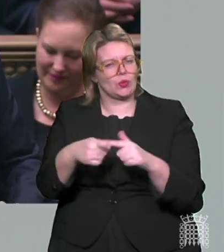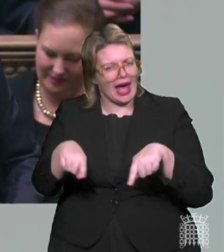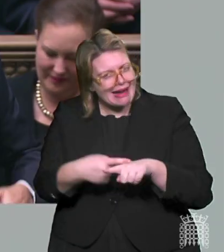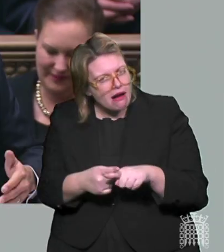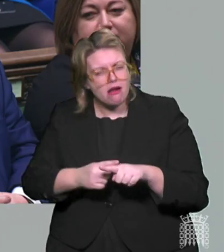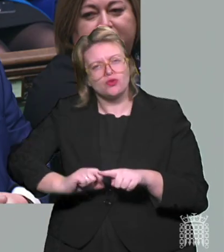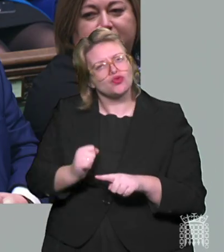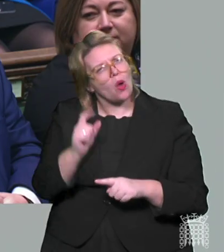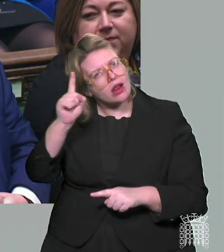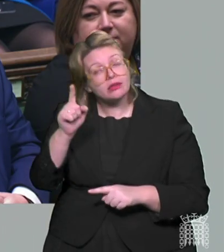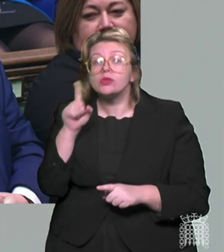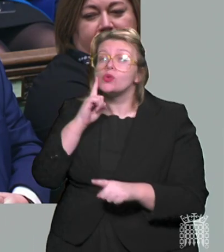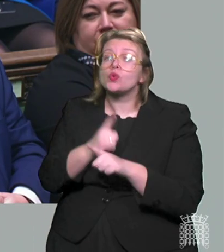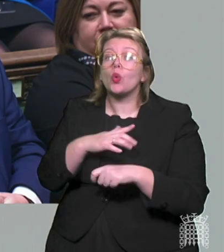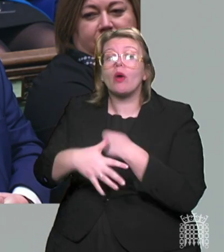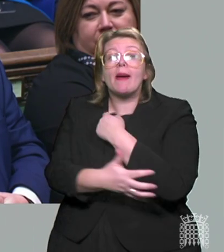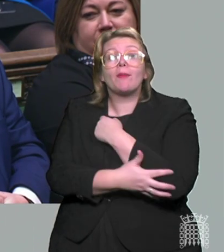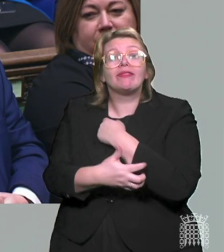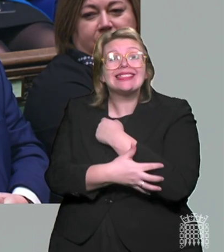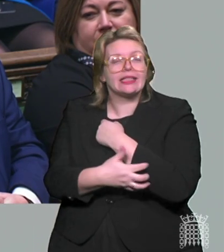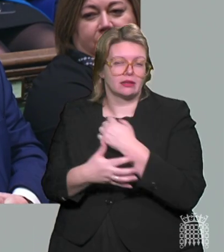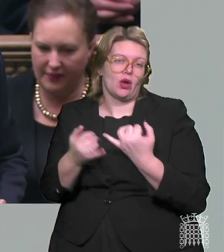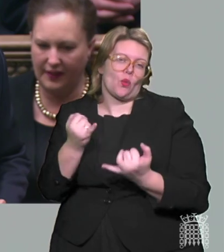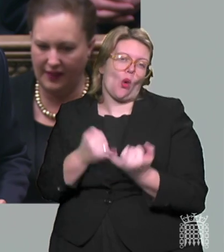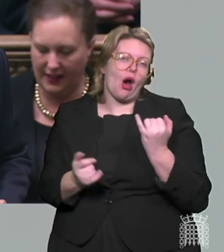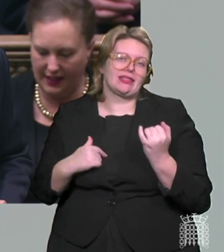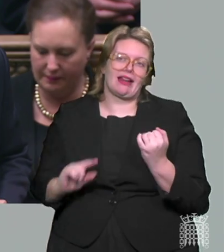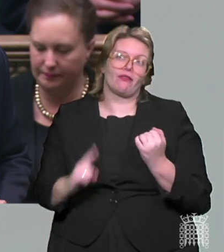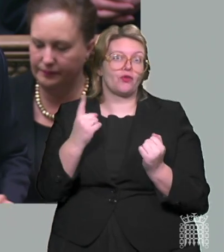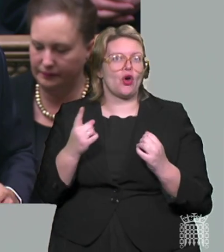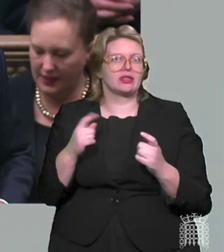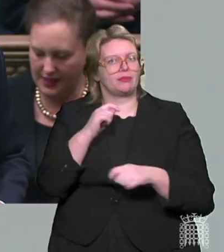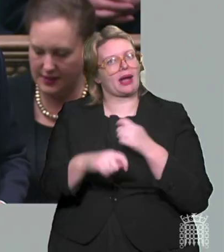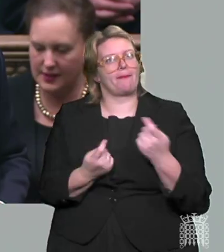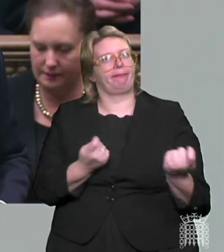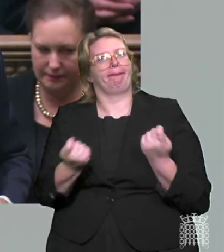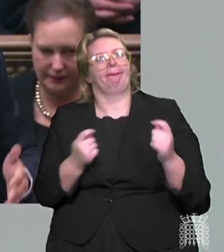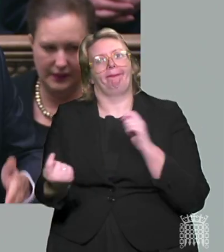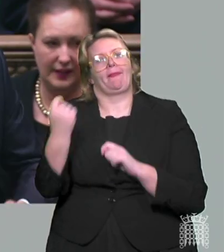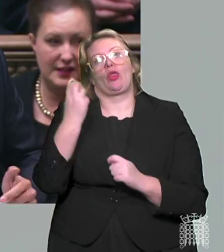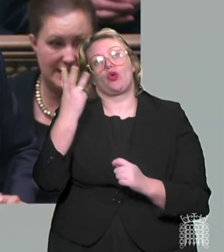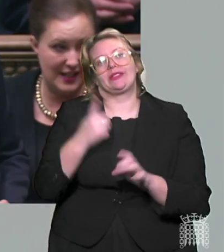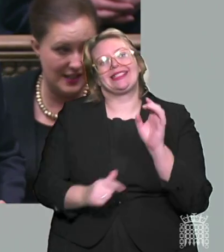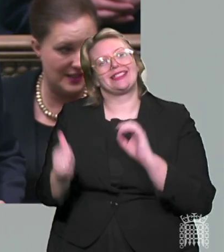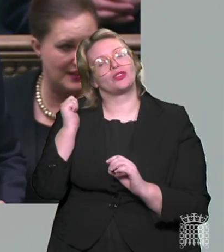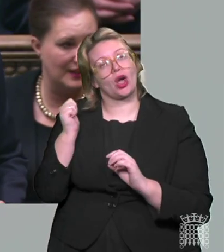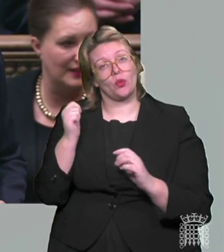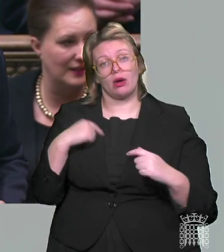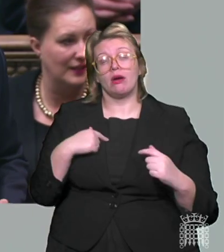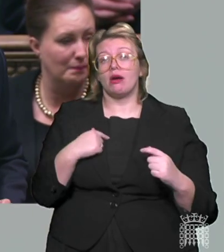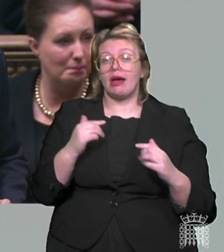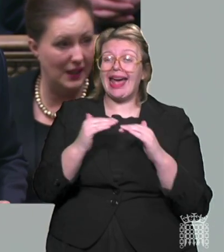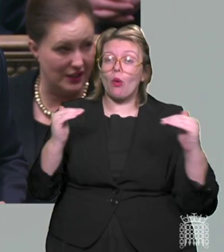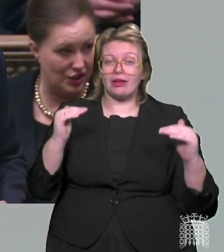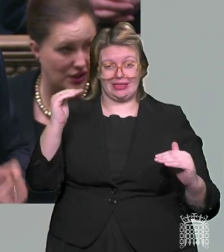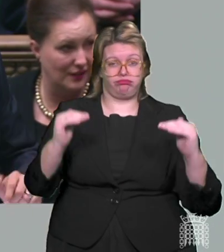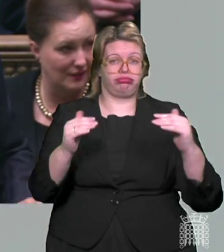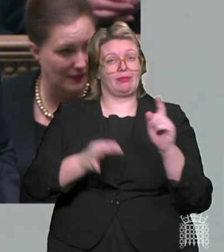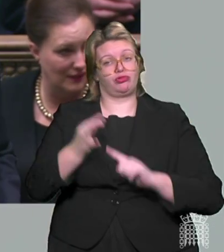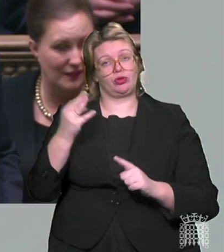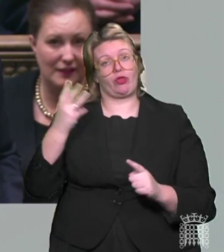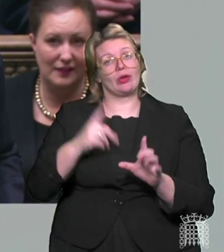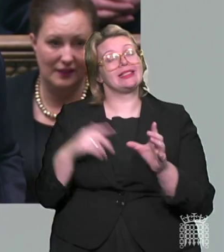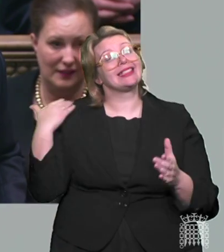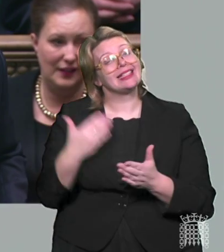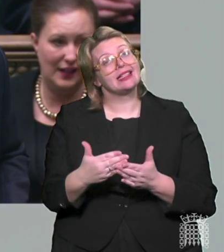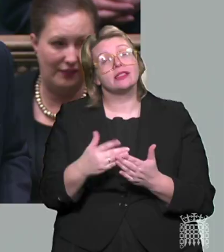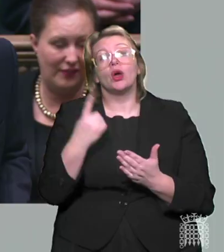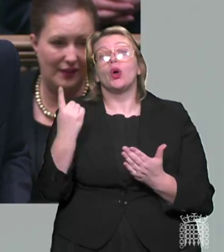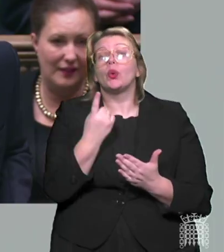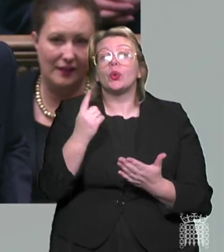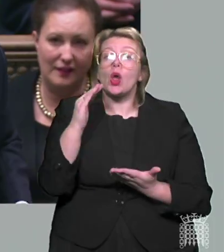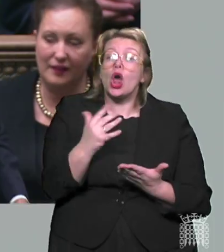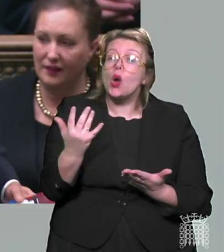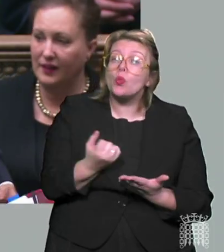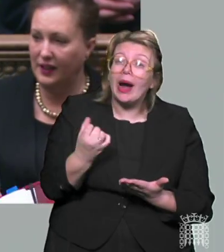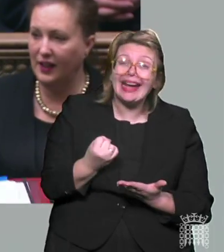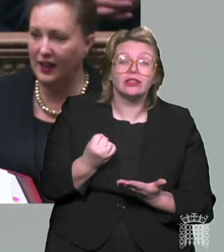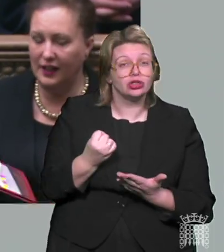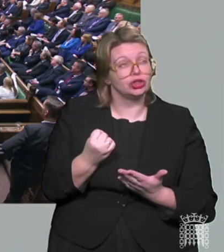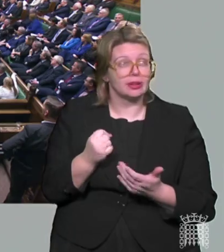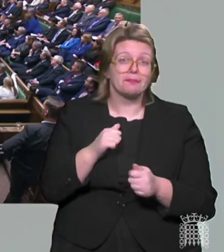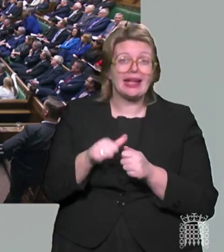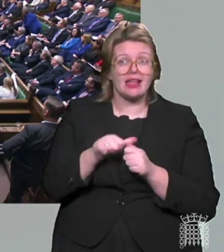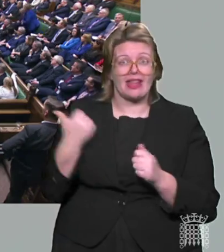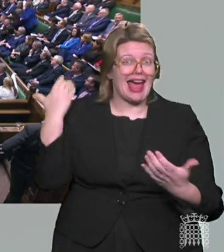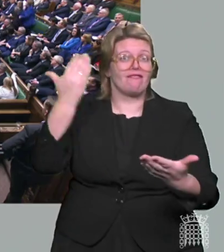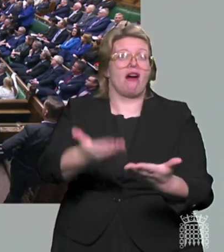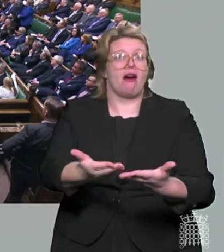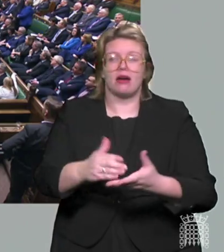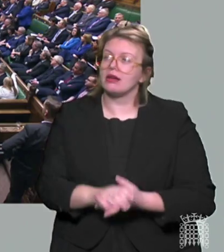He mentioned poverty, which is lower today than when the Conservatives first came into office; inequality is lower than when the Conservatives first came into office; and the number of people on low pay is the lowest on record.